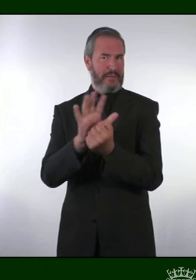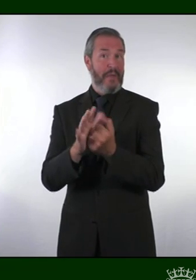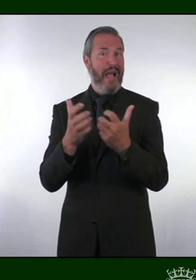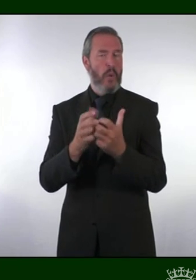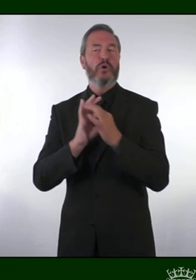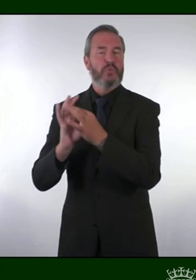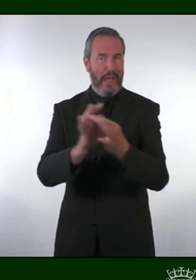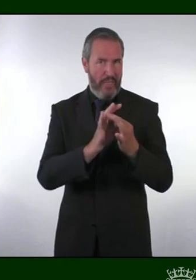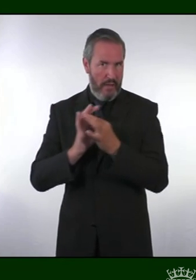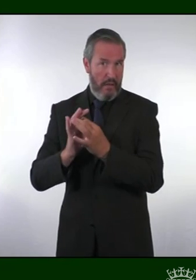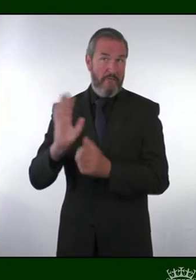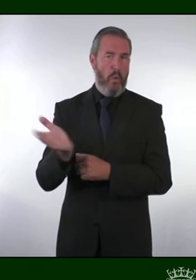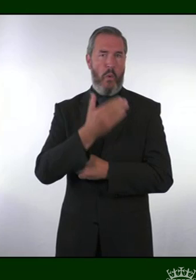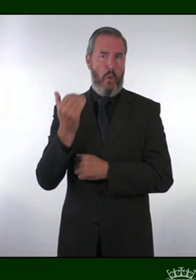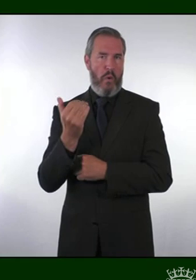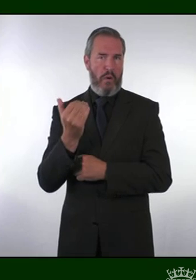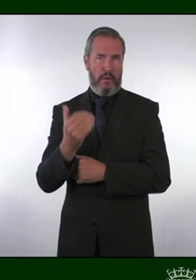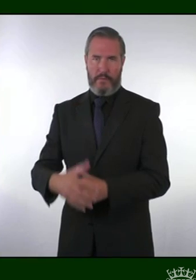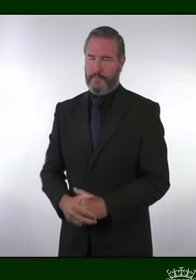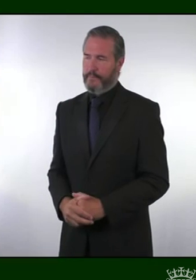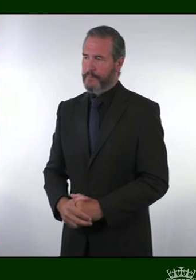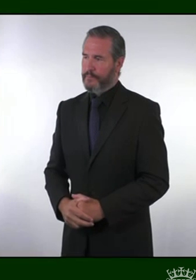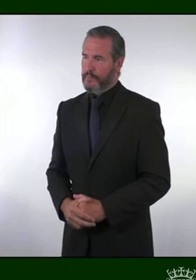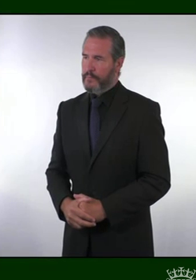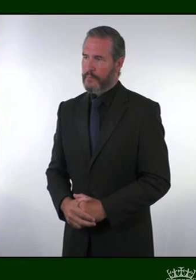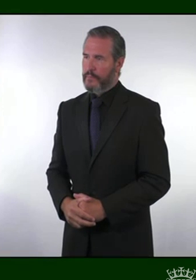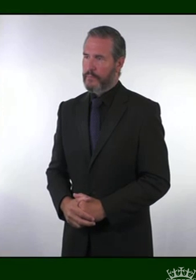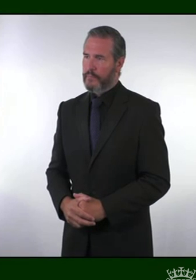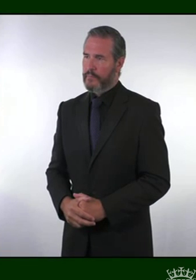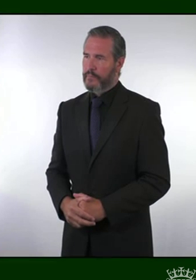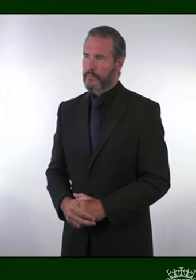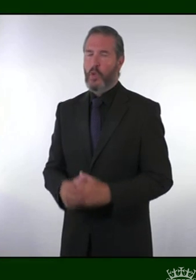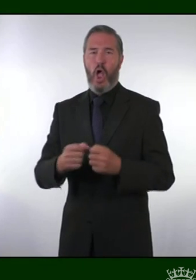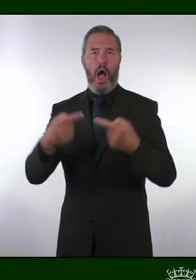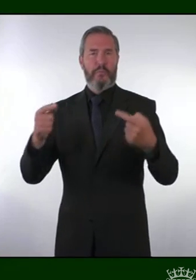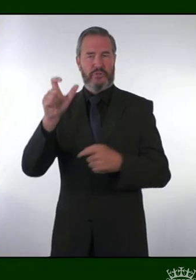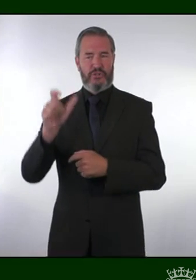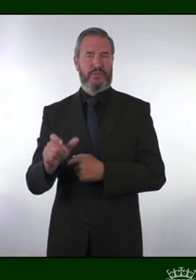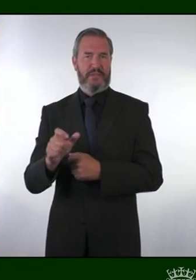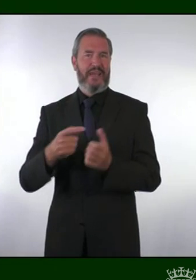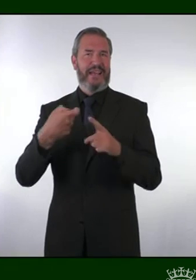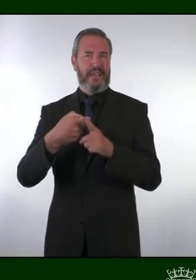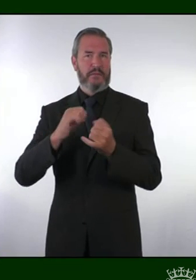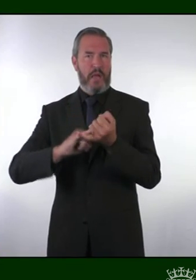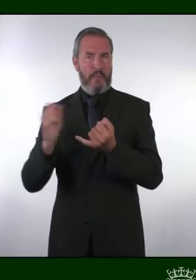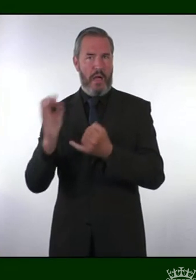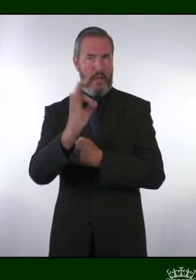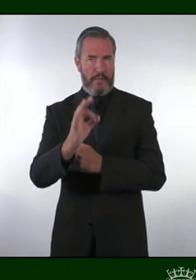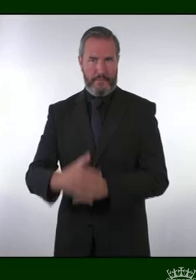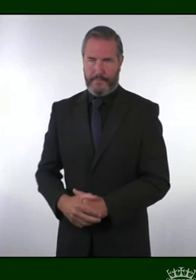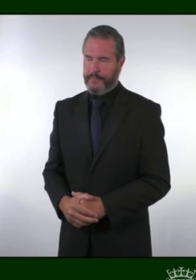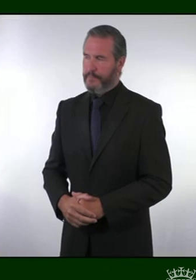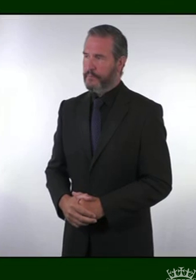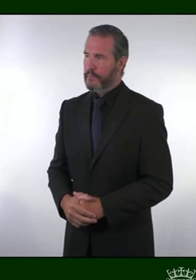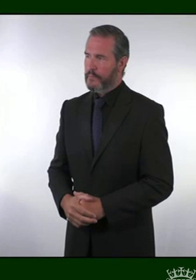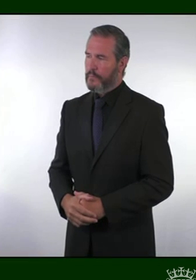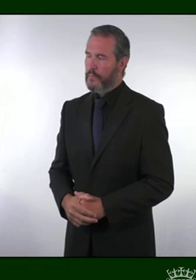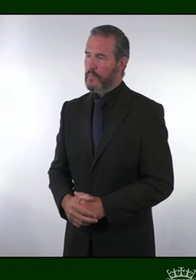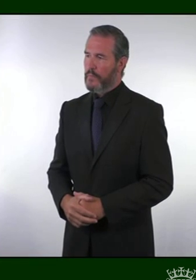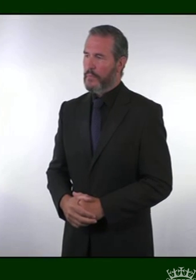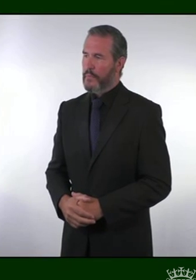Working together across all four nations of our country is indeed the way in which we will beat the pandemic.